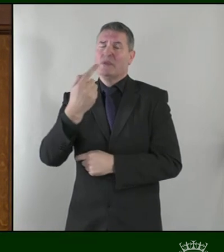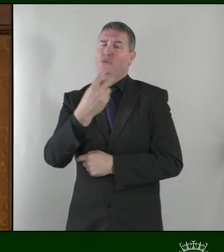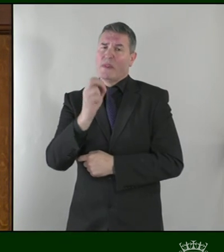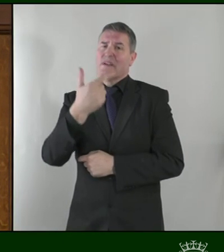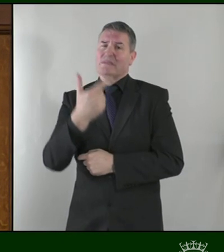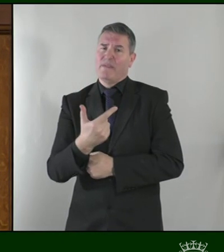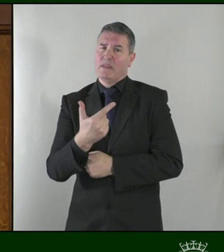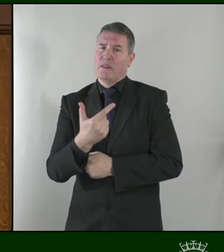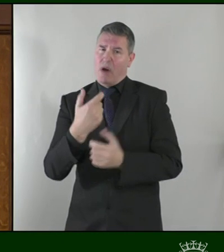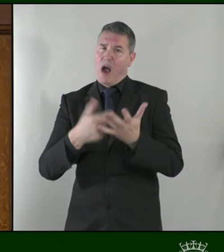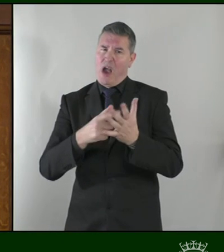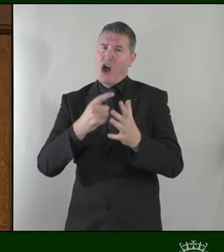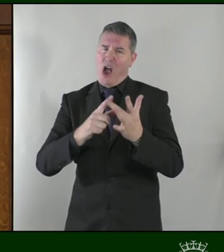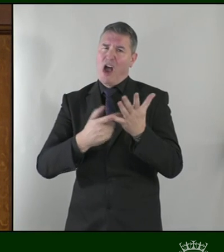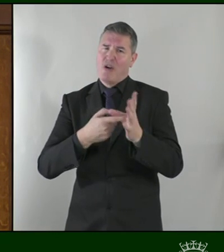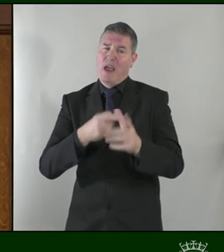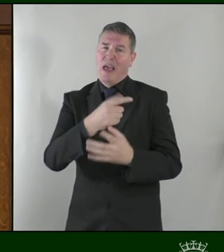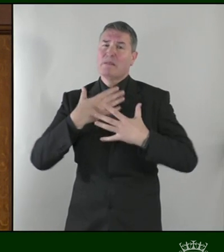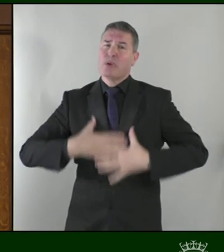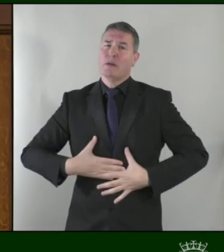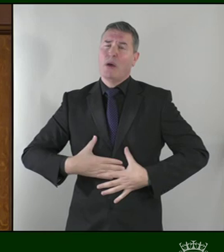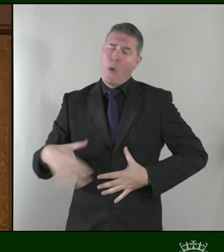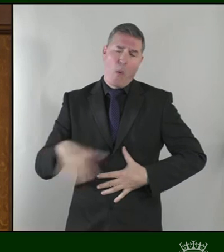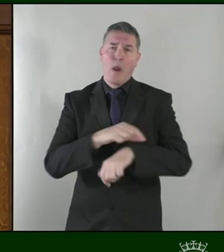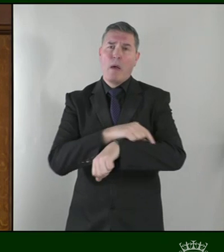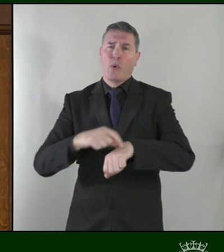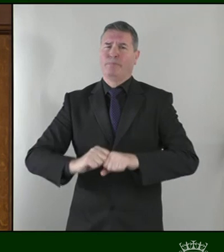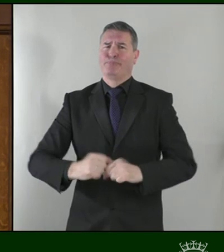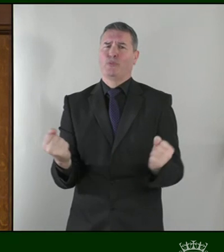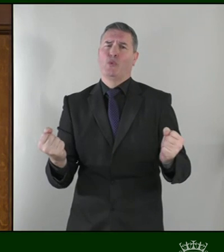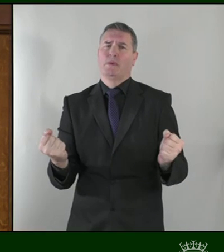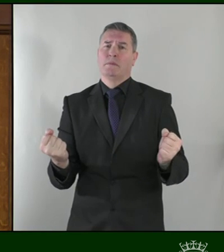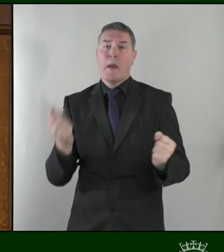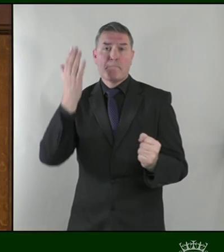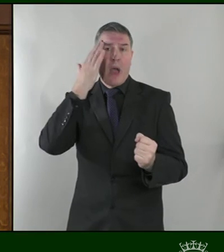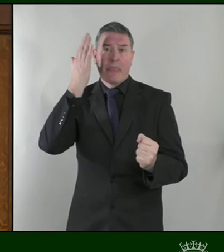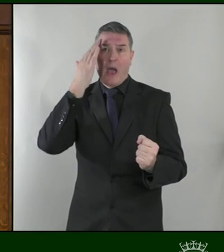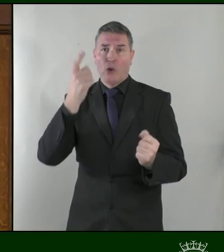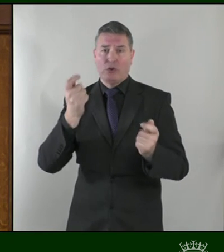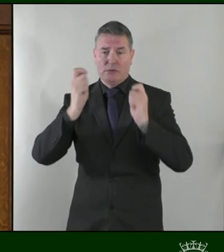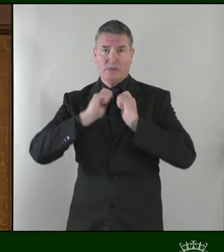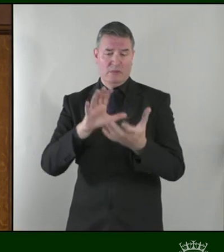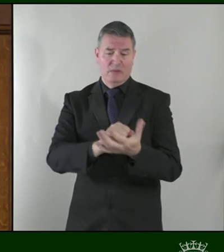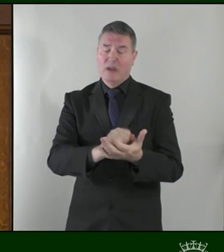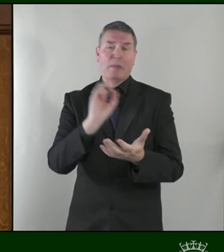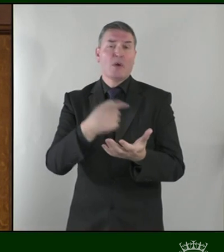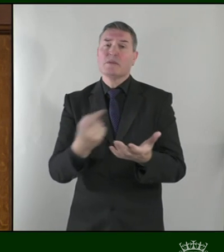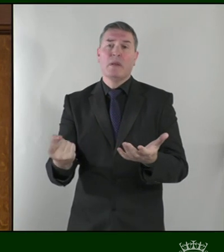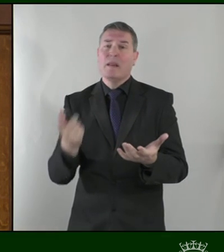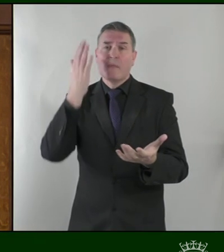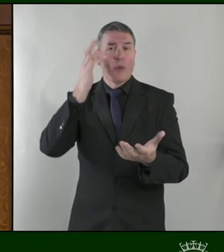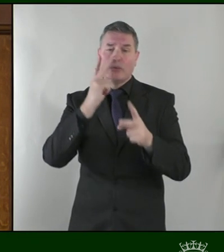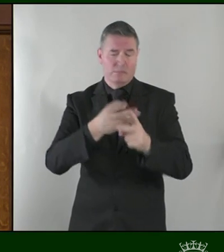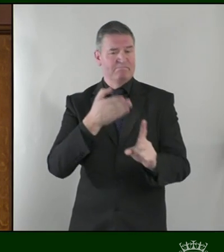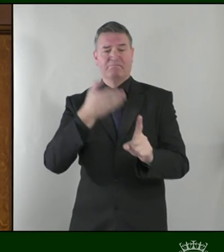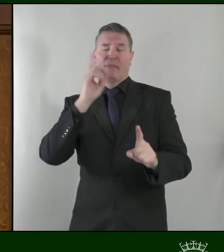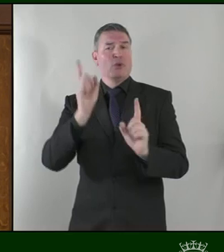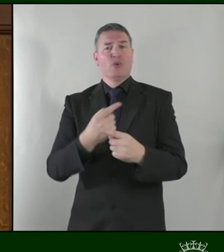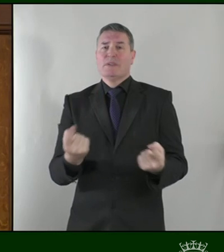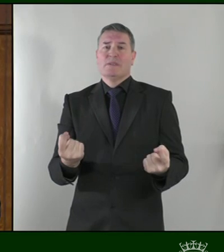They broke every single bone in his body, to the extent that his mother could not place rosary beads in his hands when he was in his coffin.